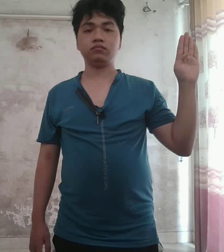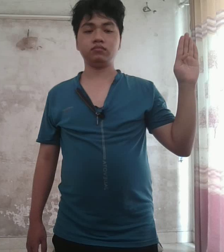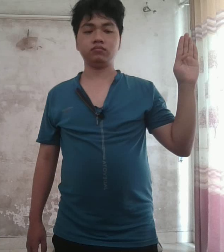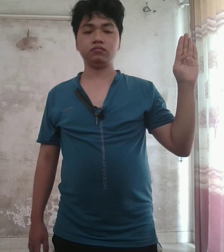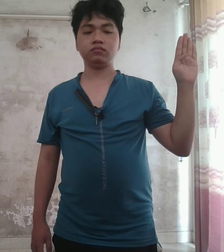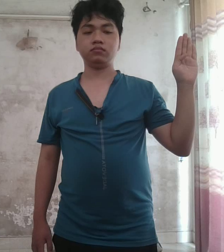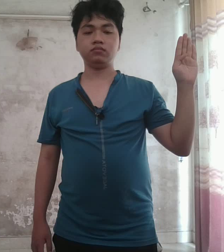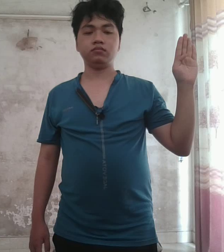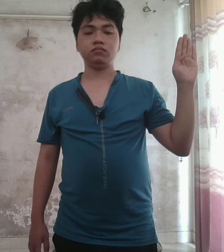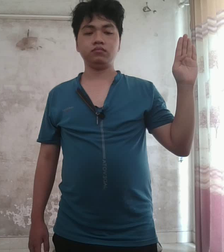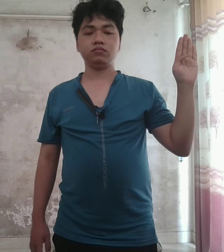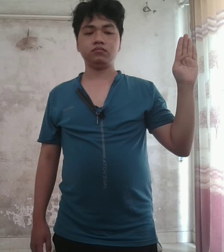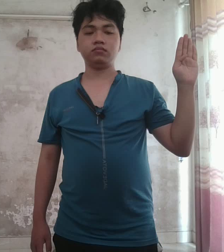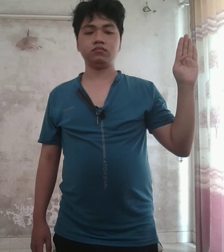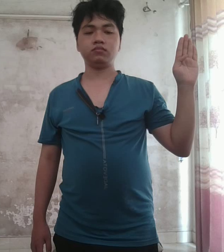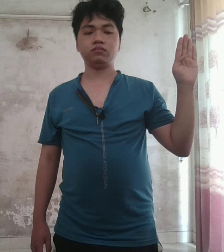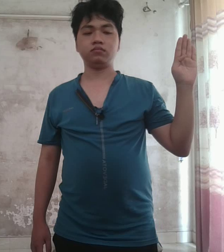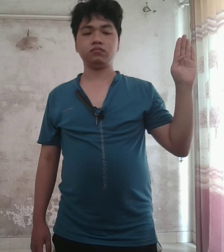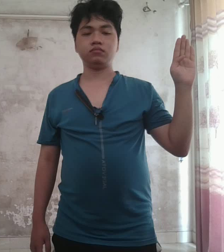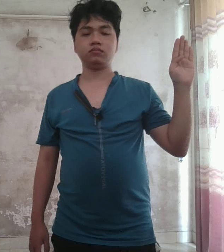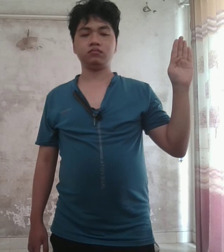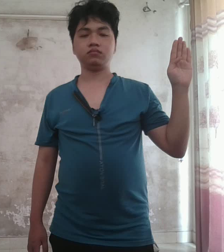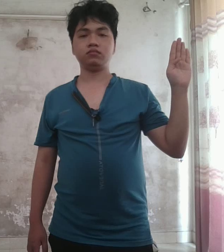b